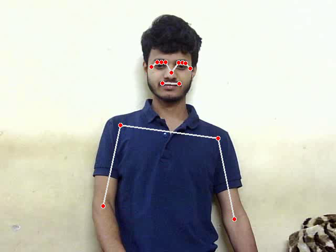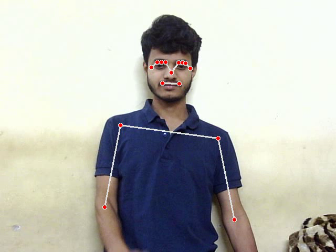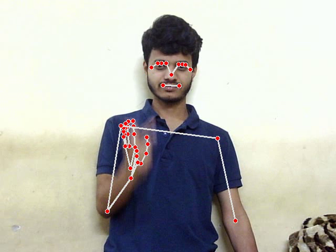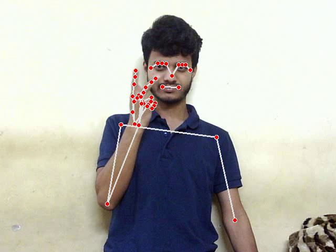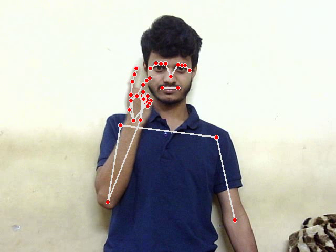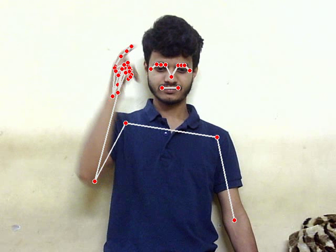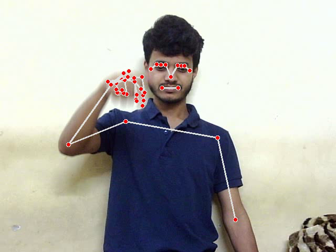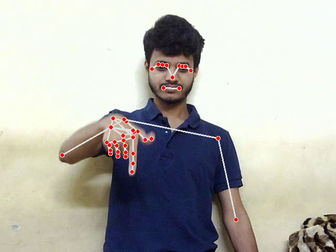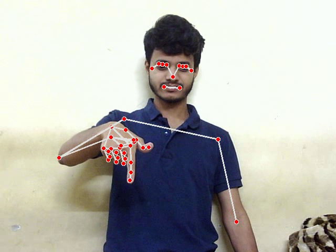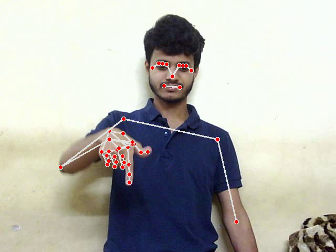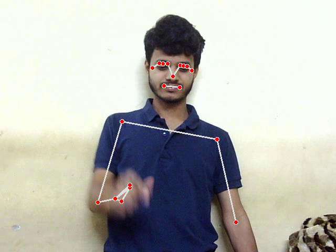see you later